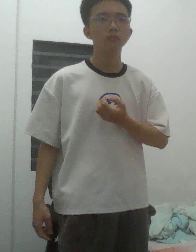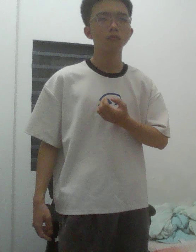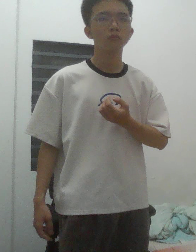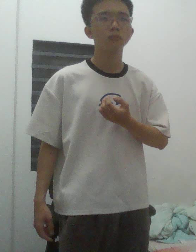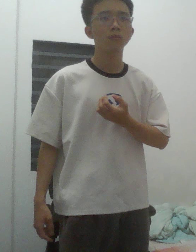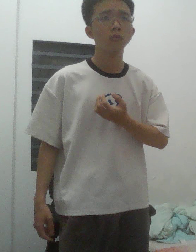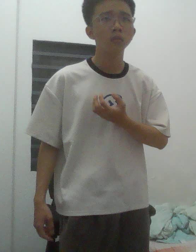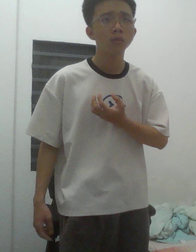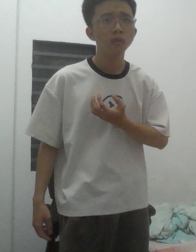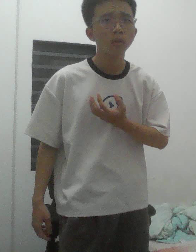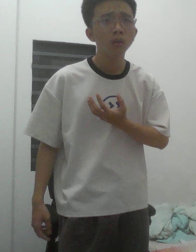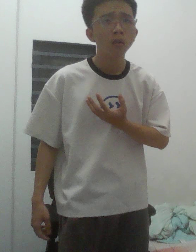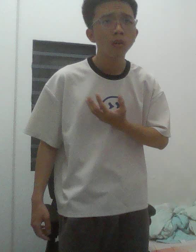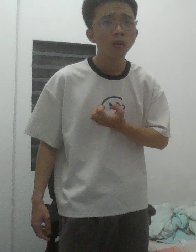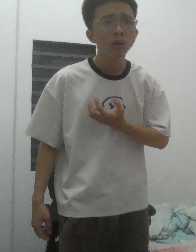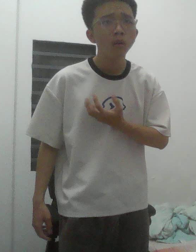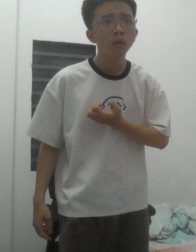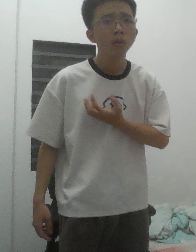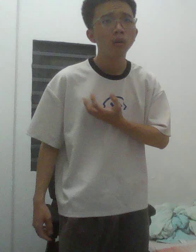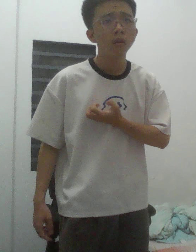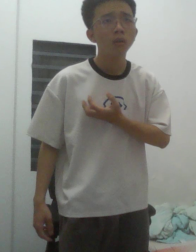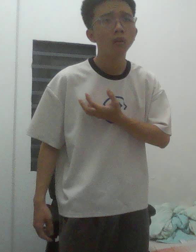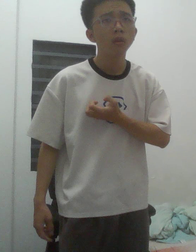lo so